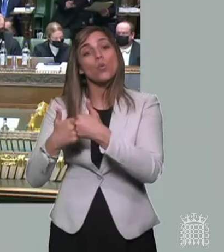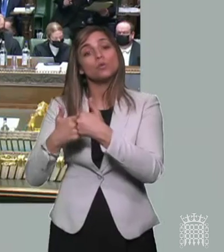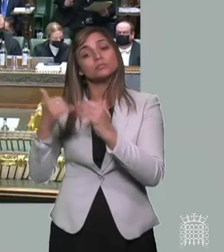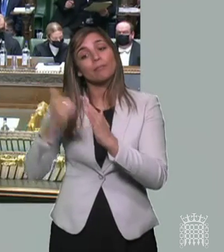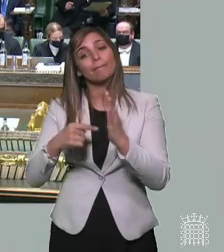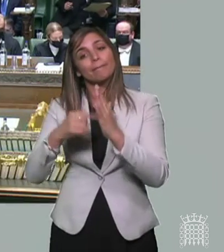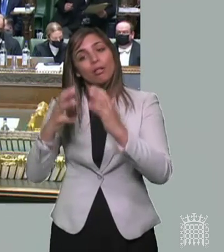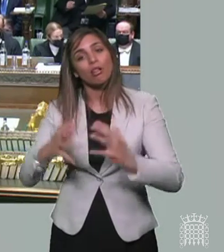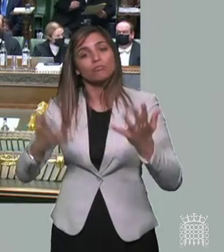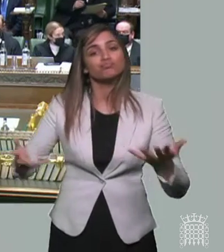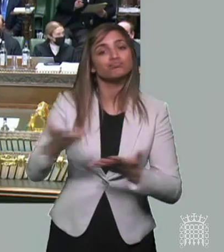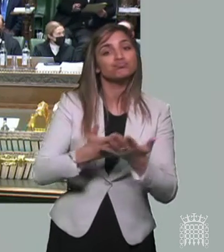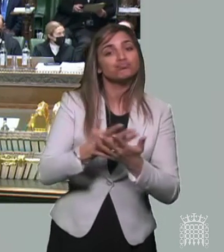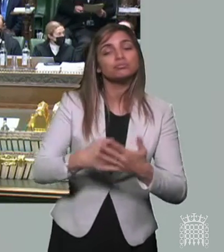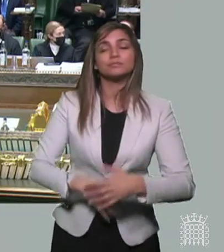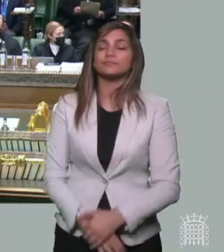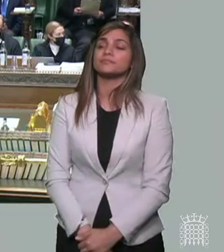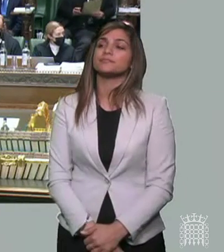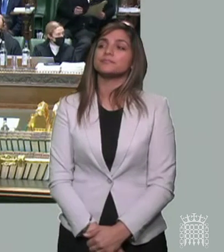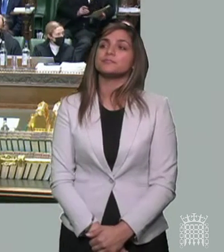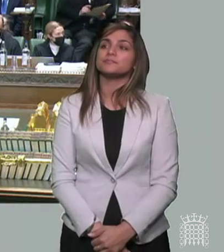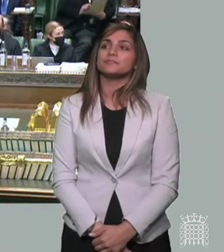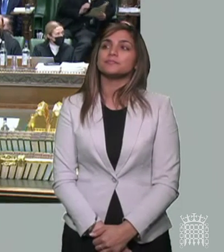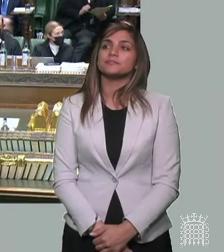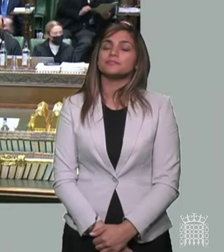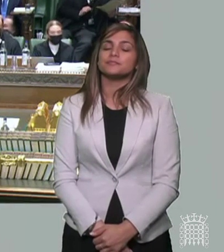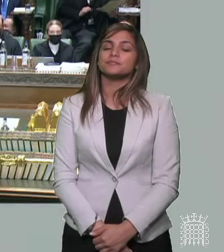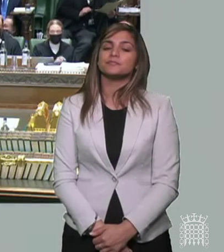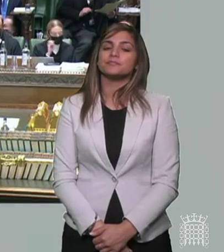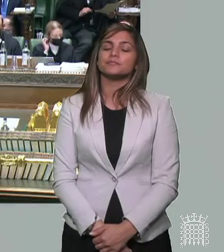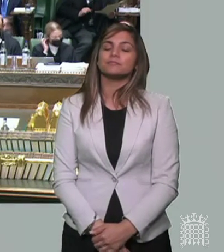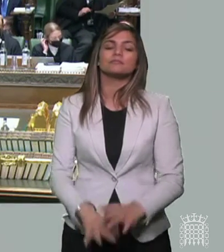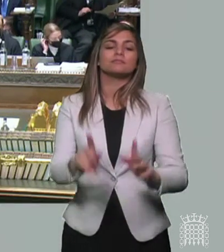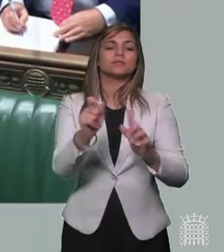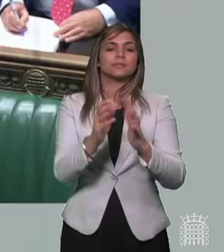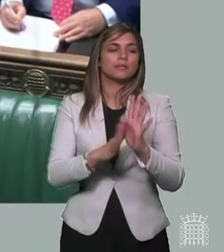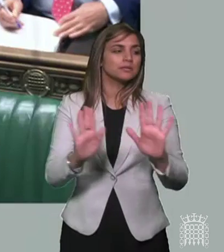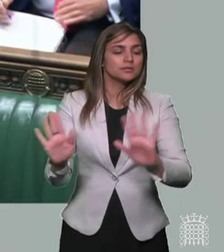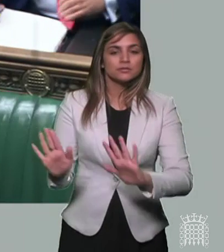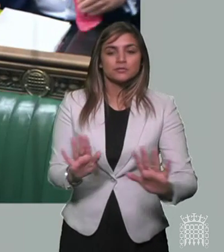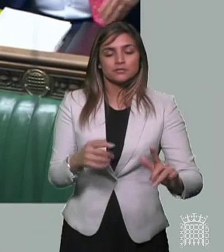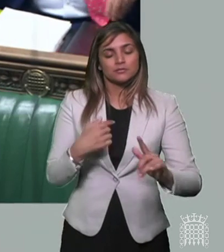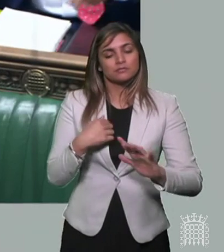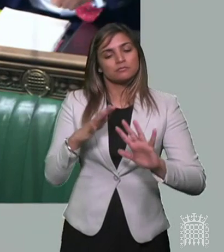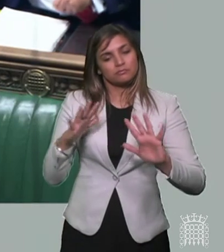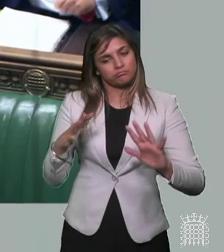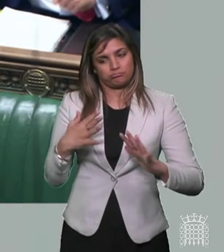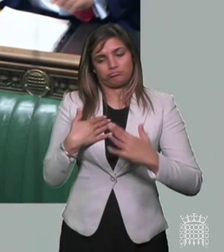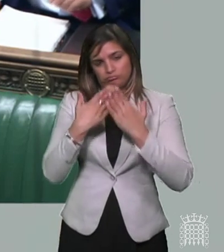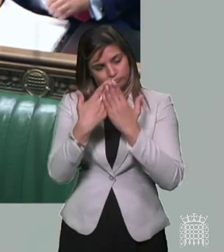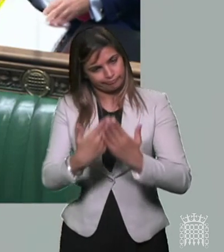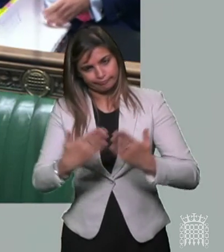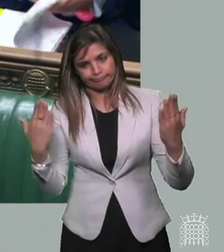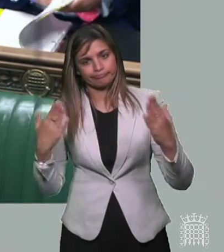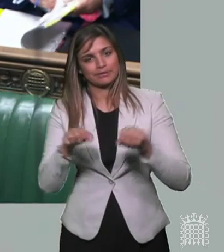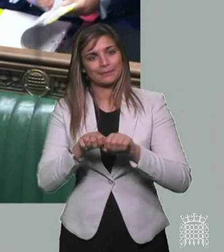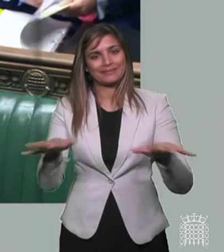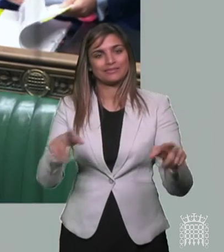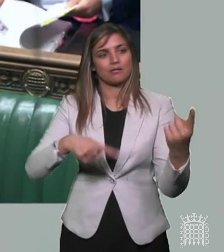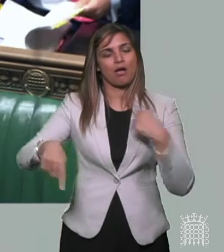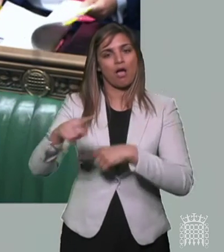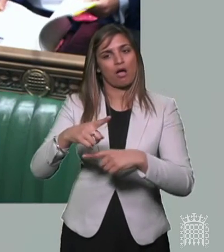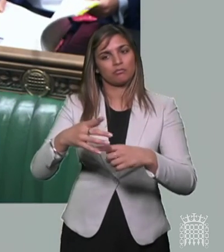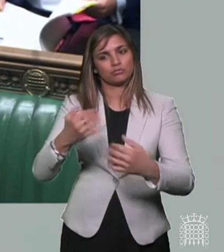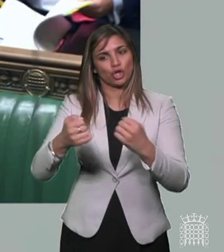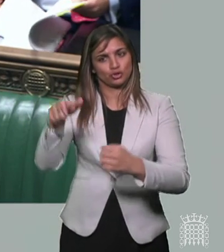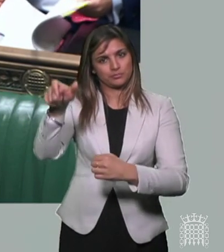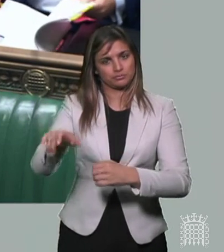I have the highest respect for the media judgment of my honourable Friend.